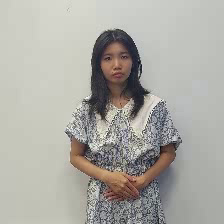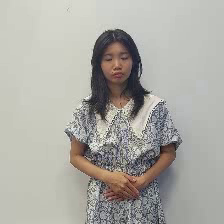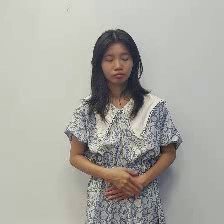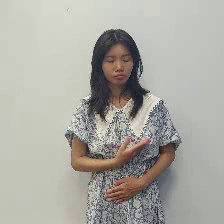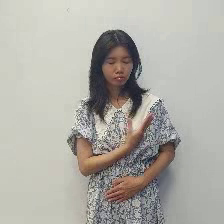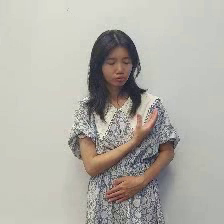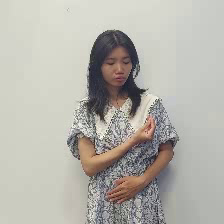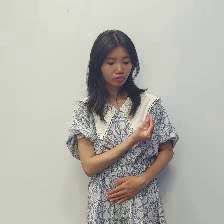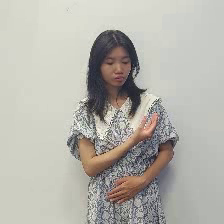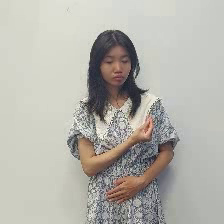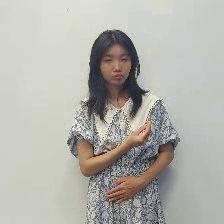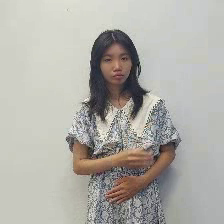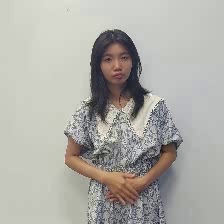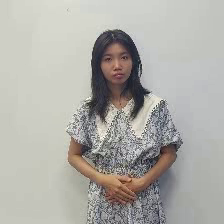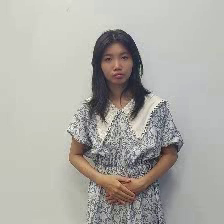Xúc động